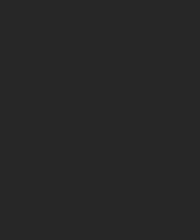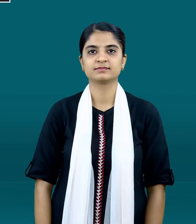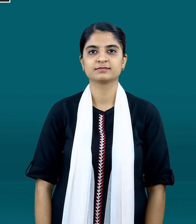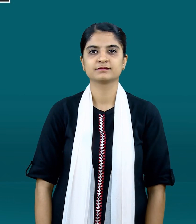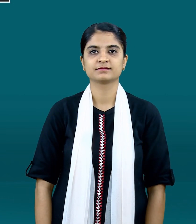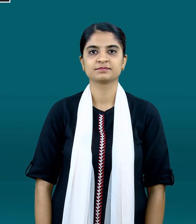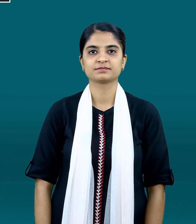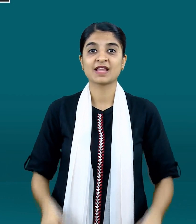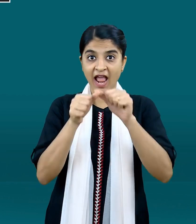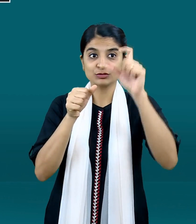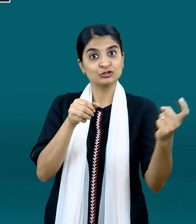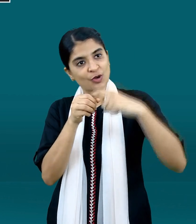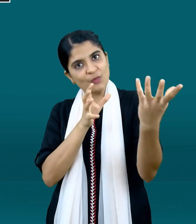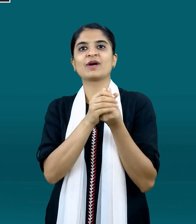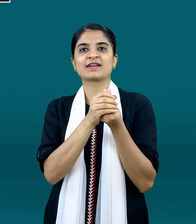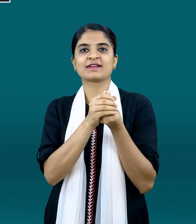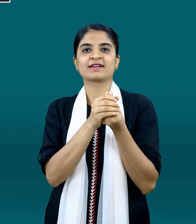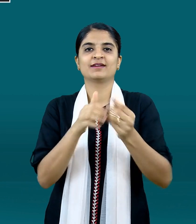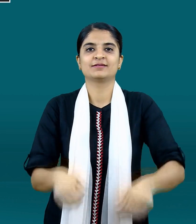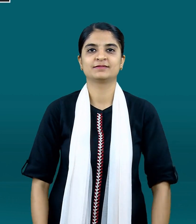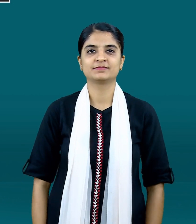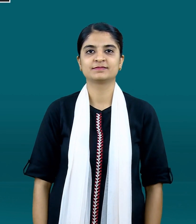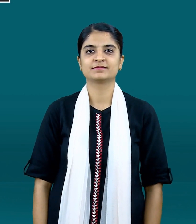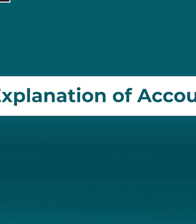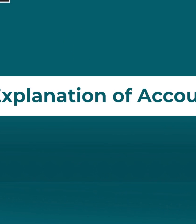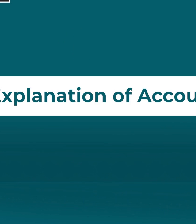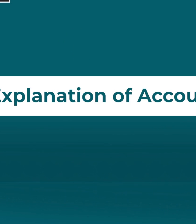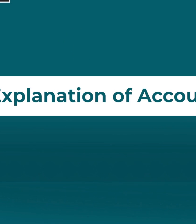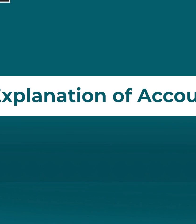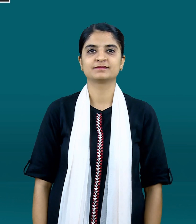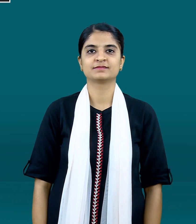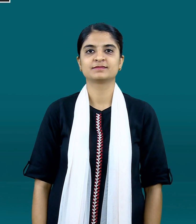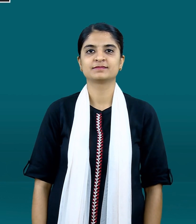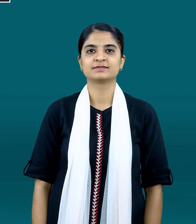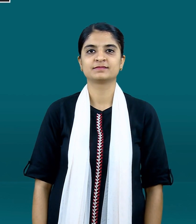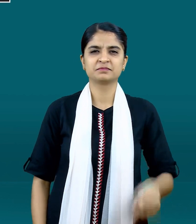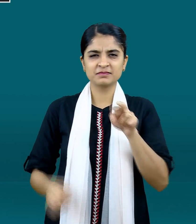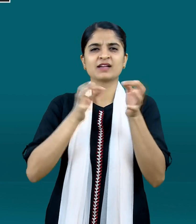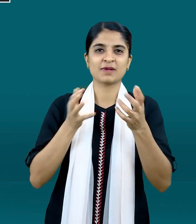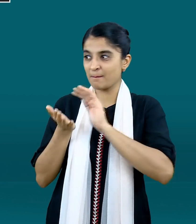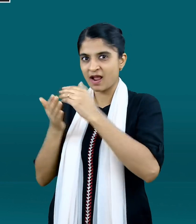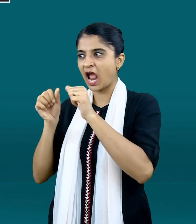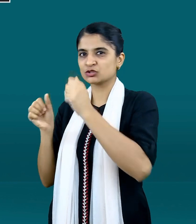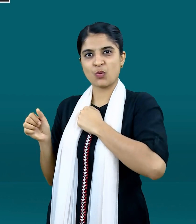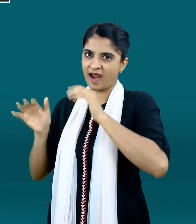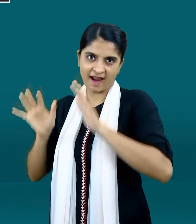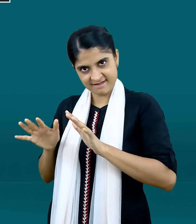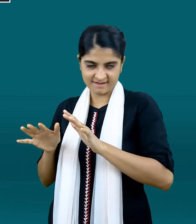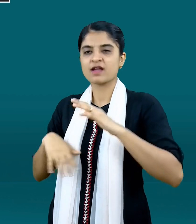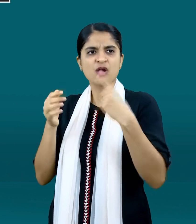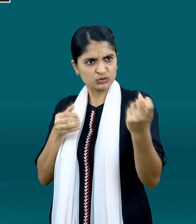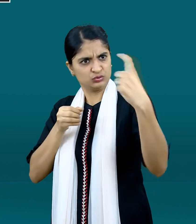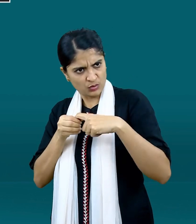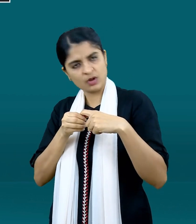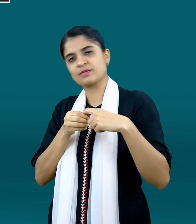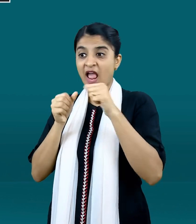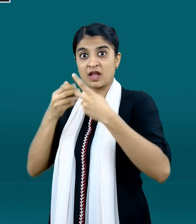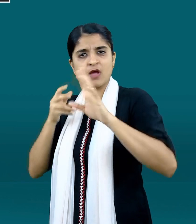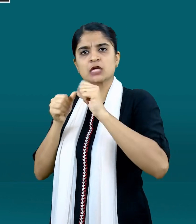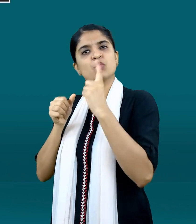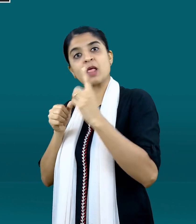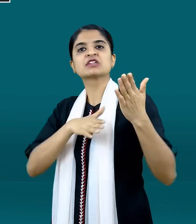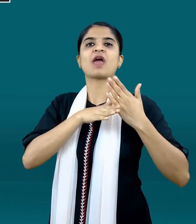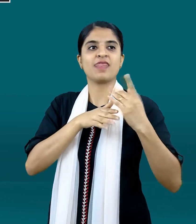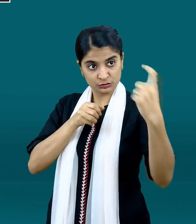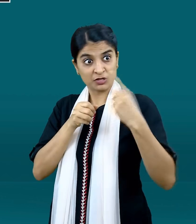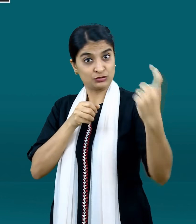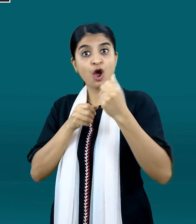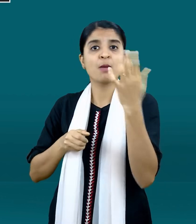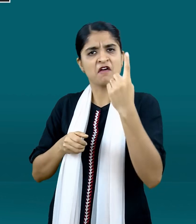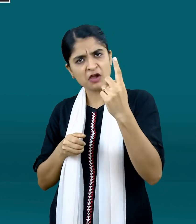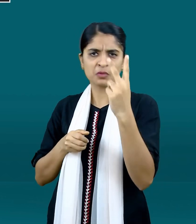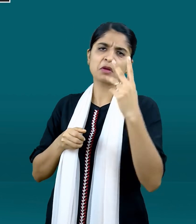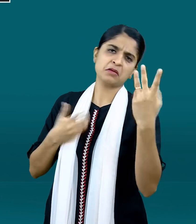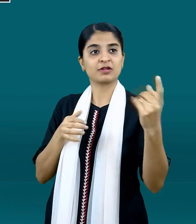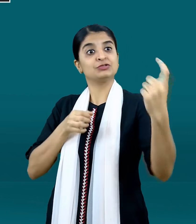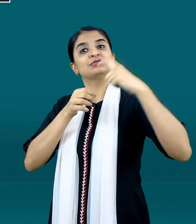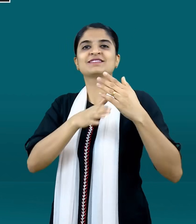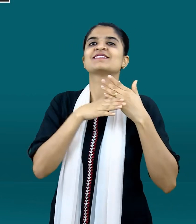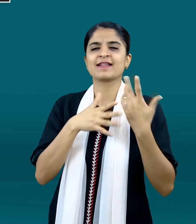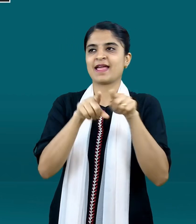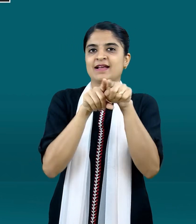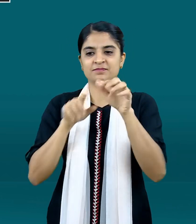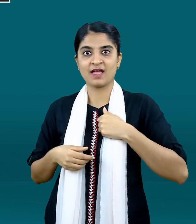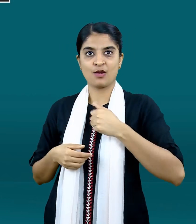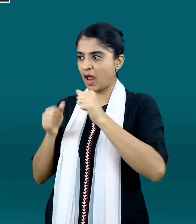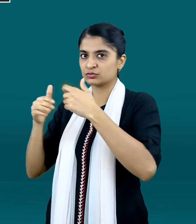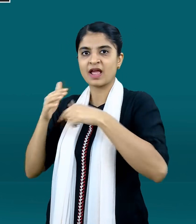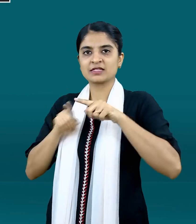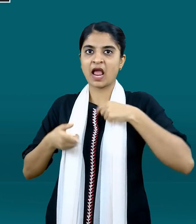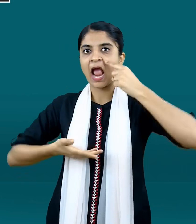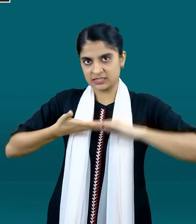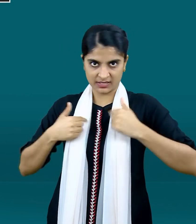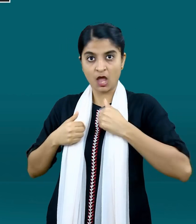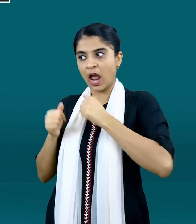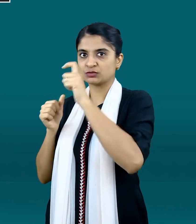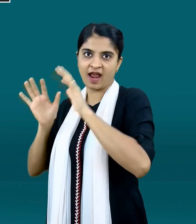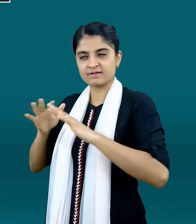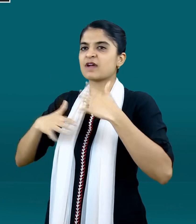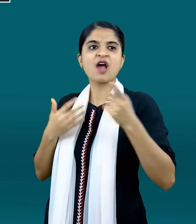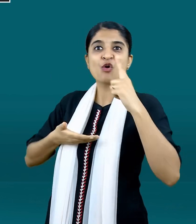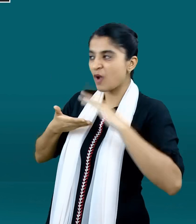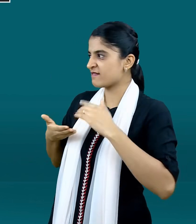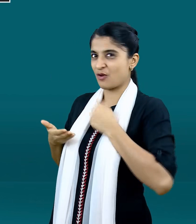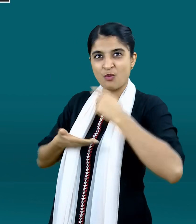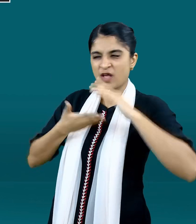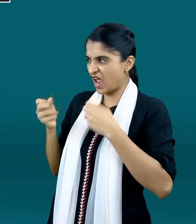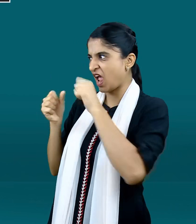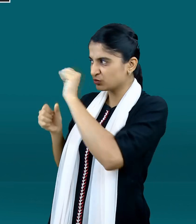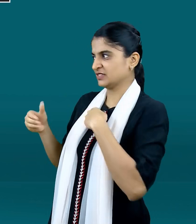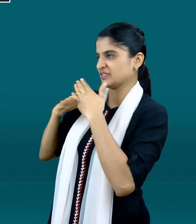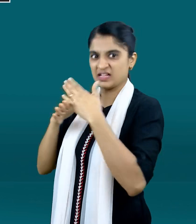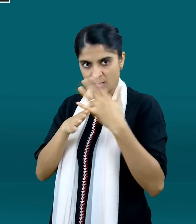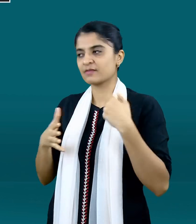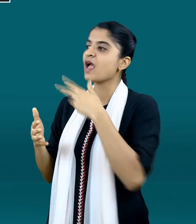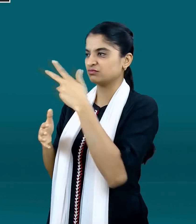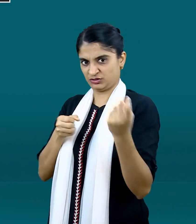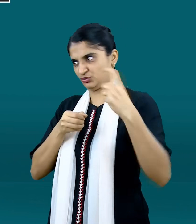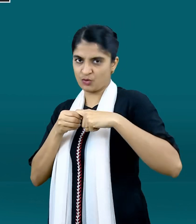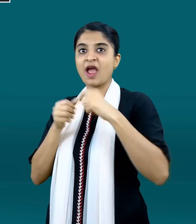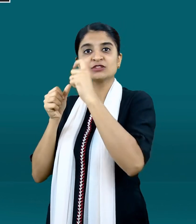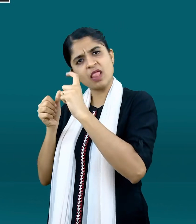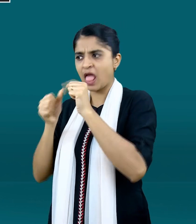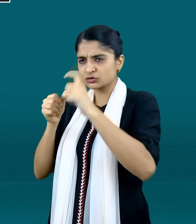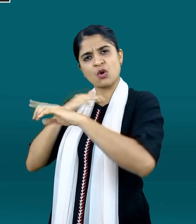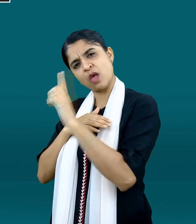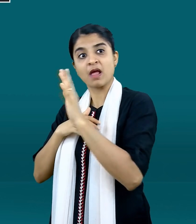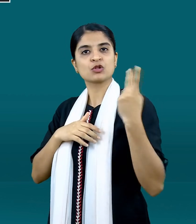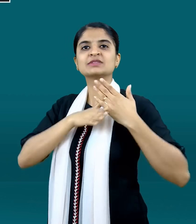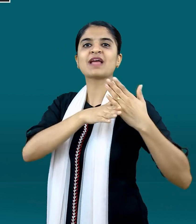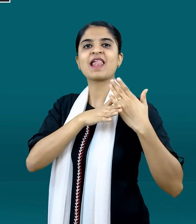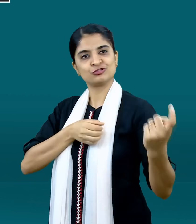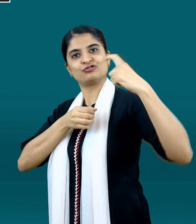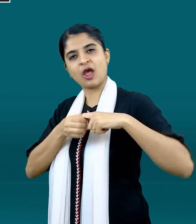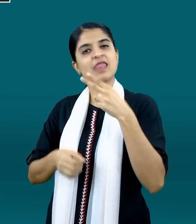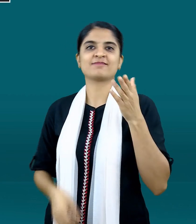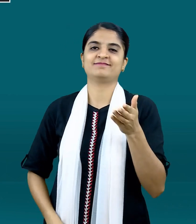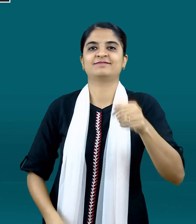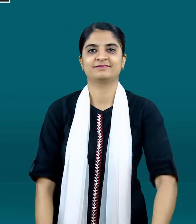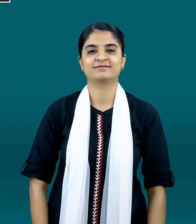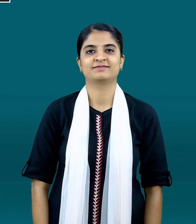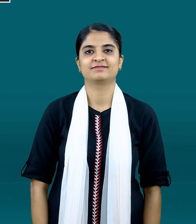Account Joint Joint Account